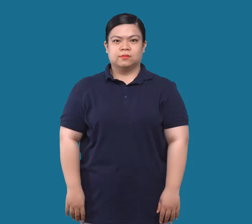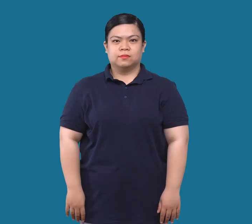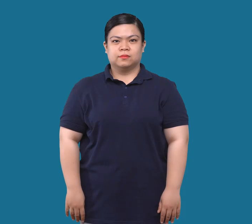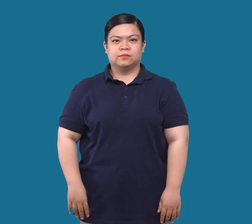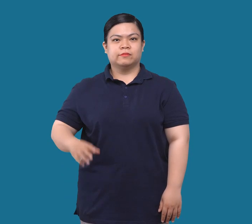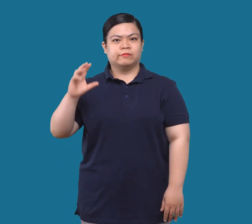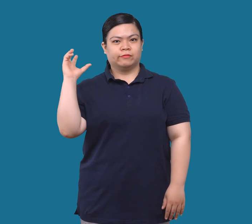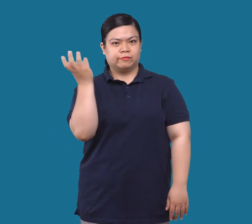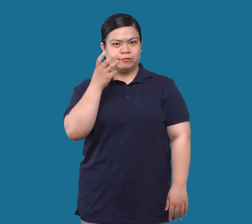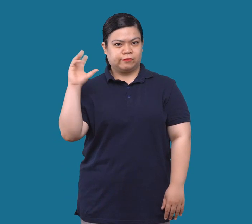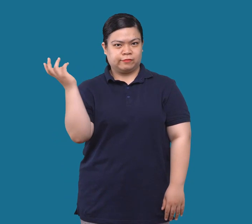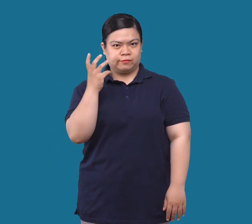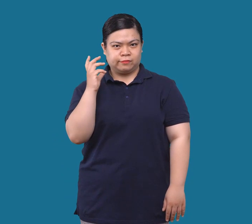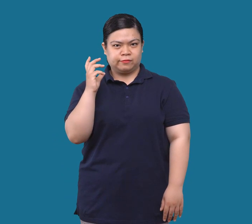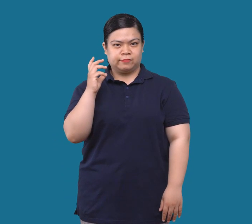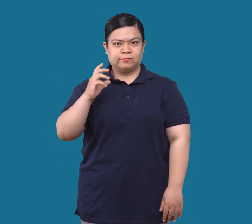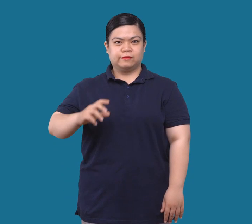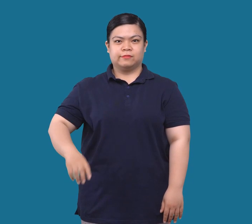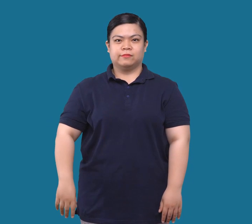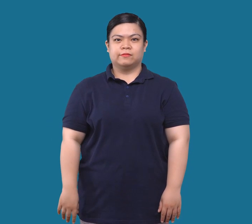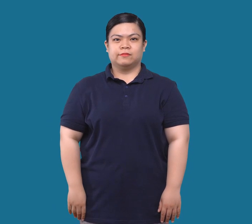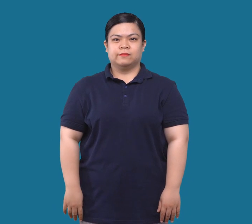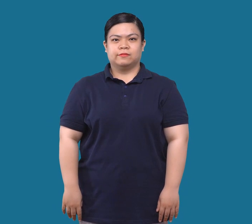sinh tố